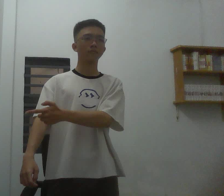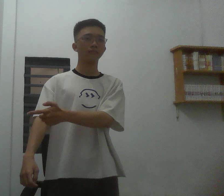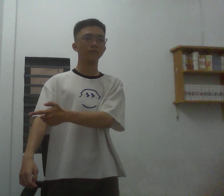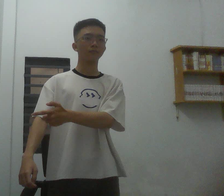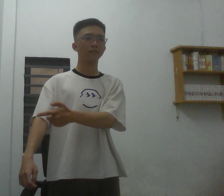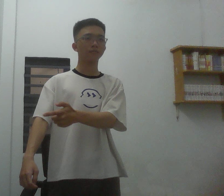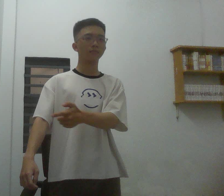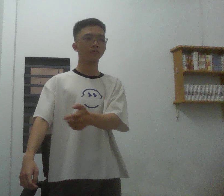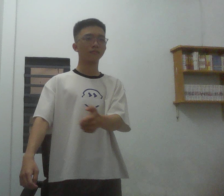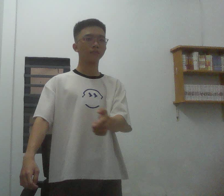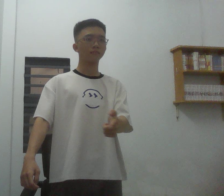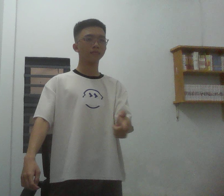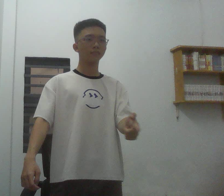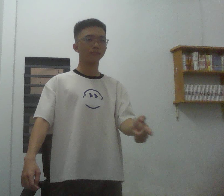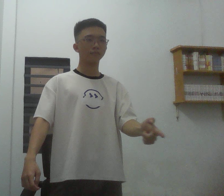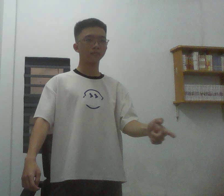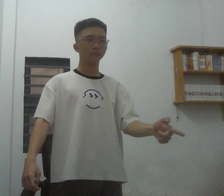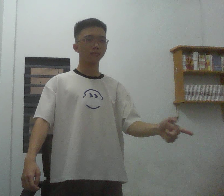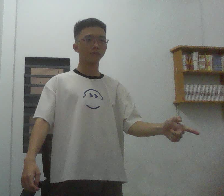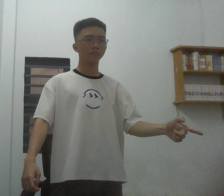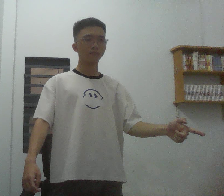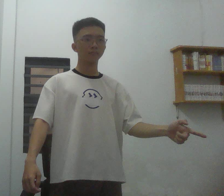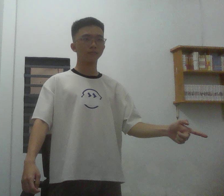cac ban